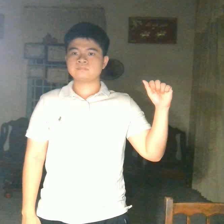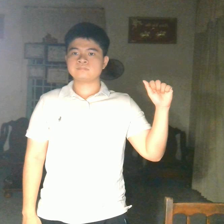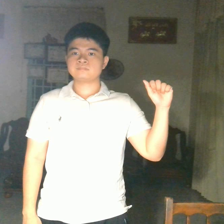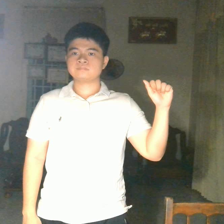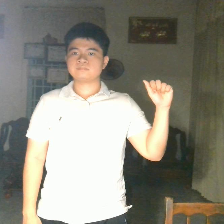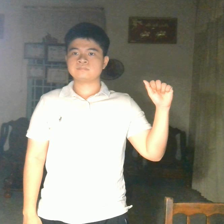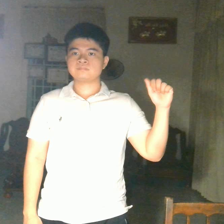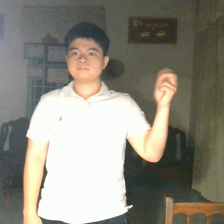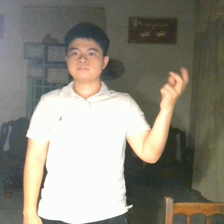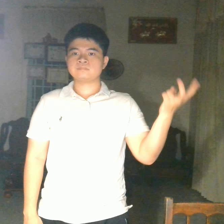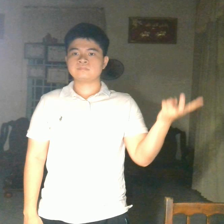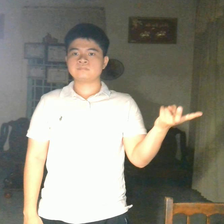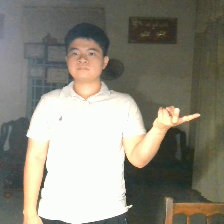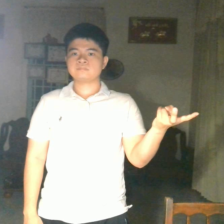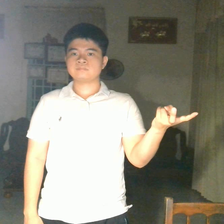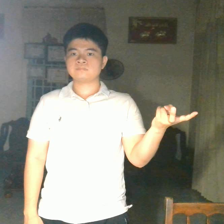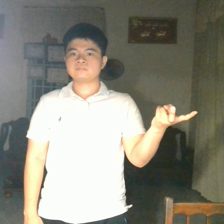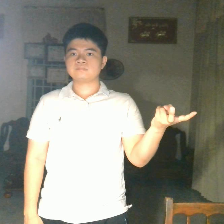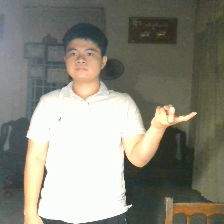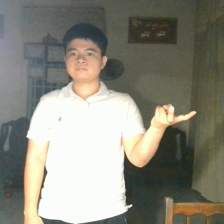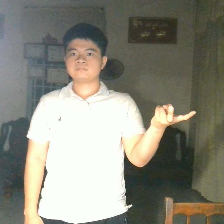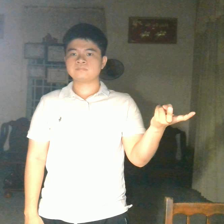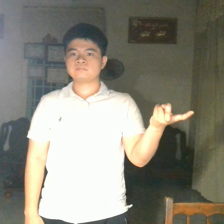ă